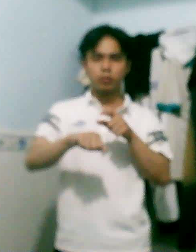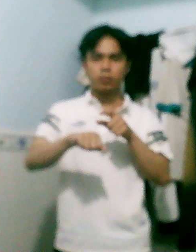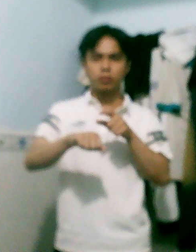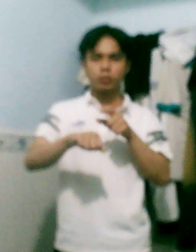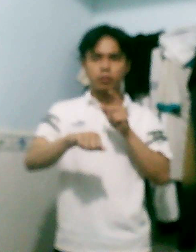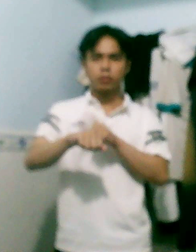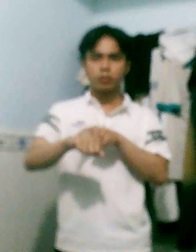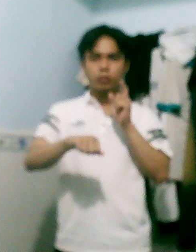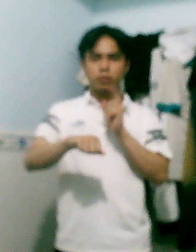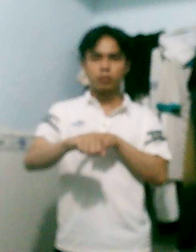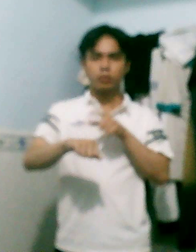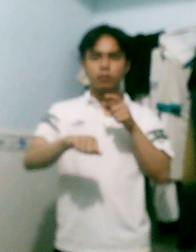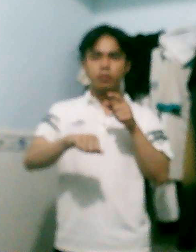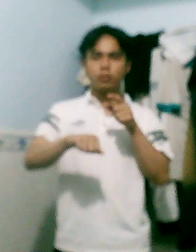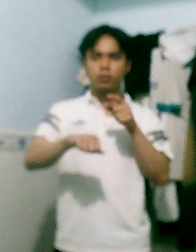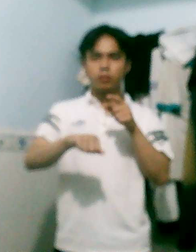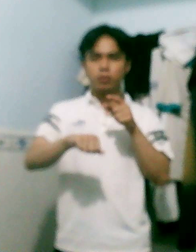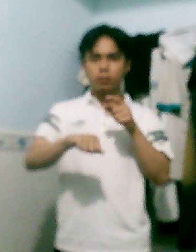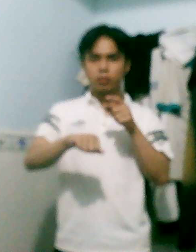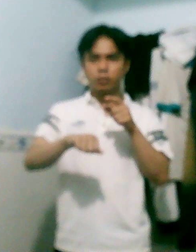gio